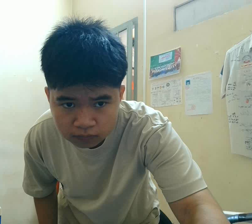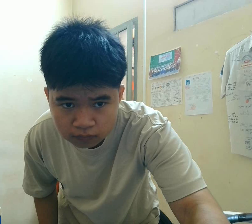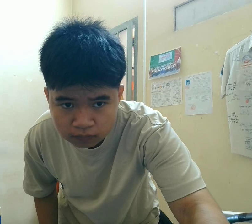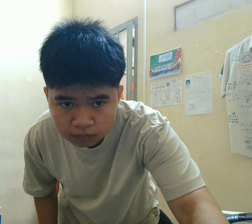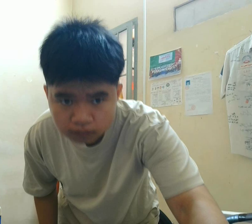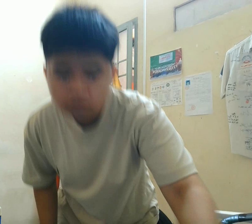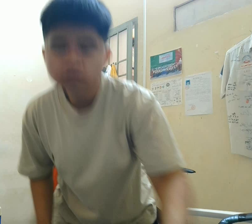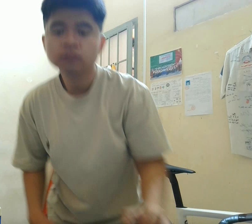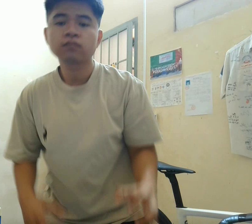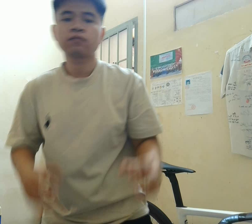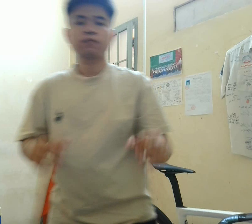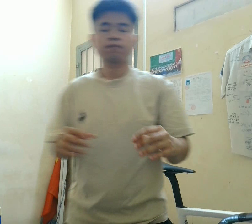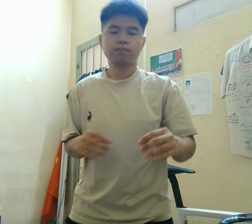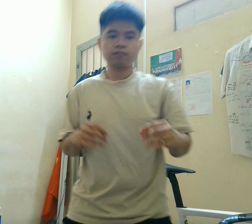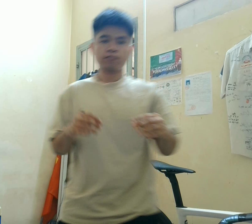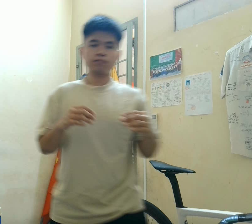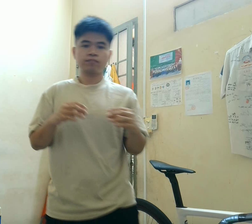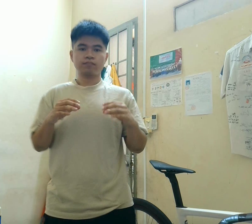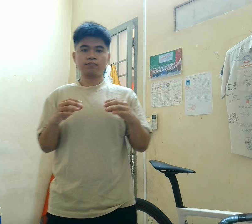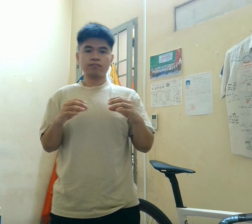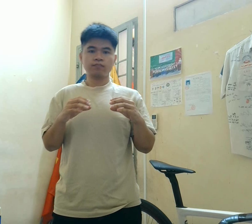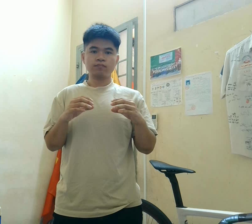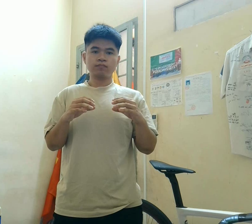cai nhau